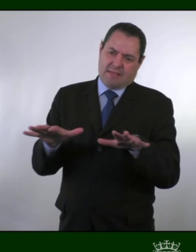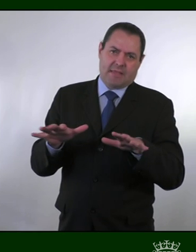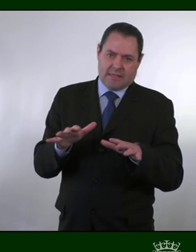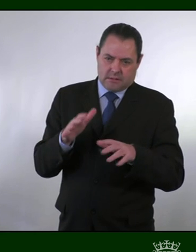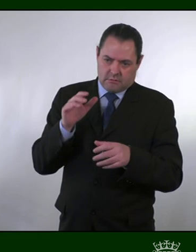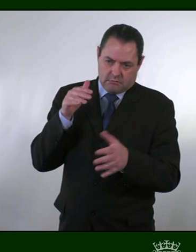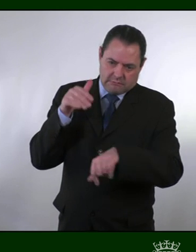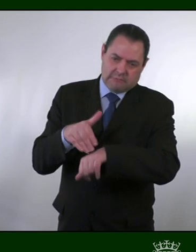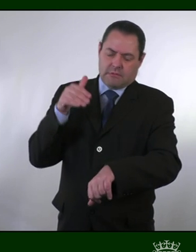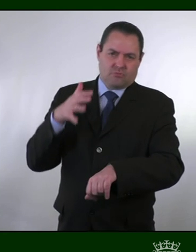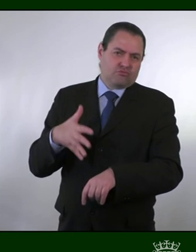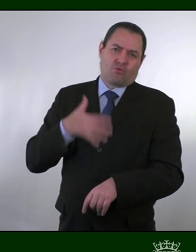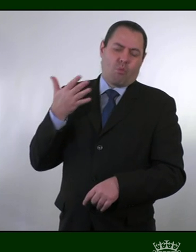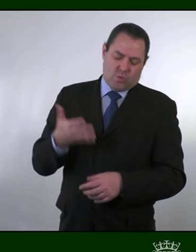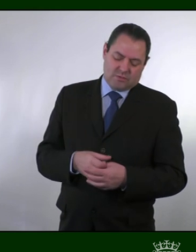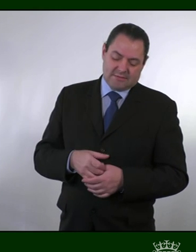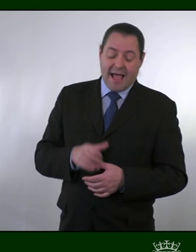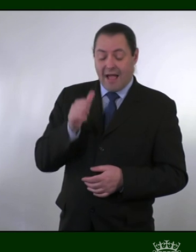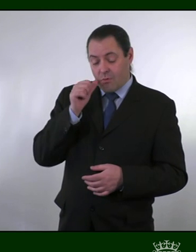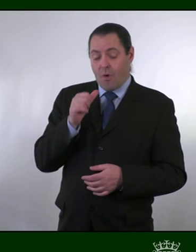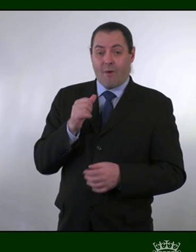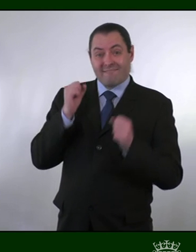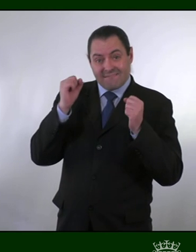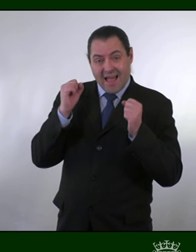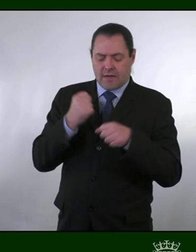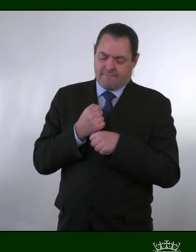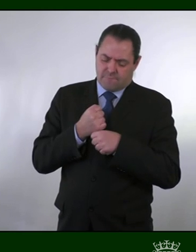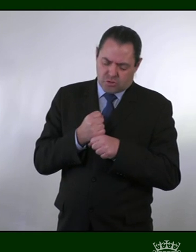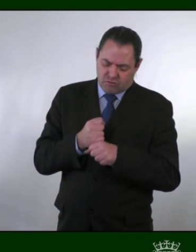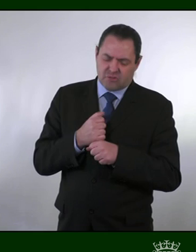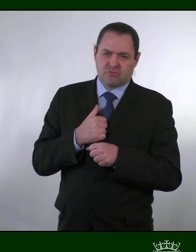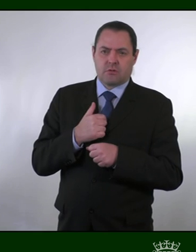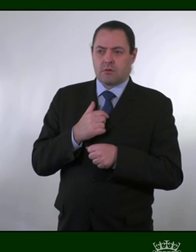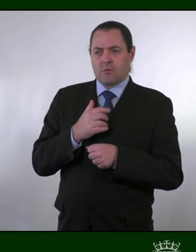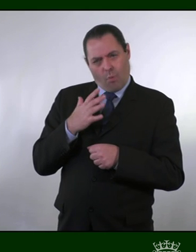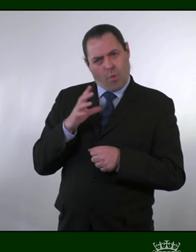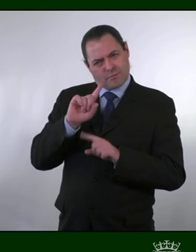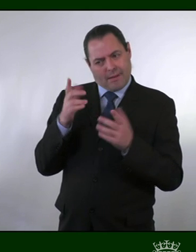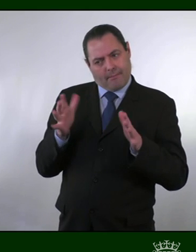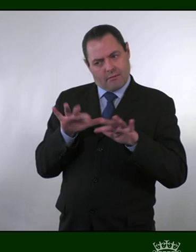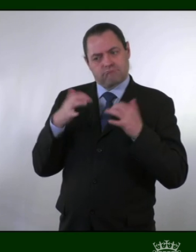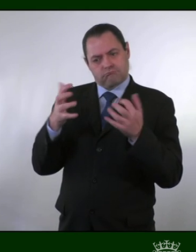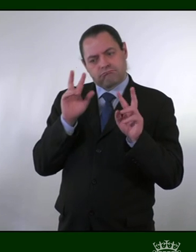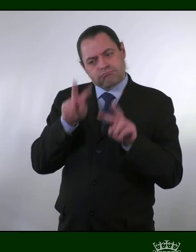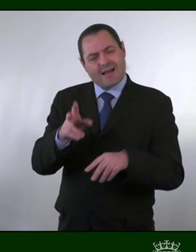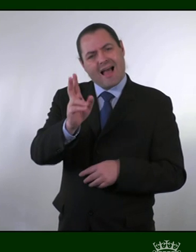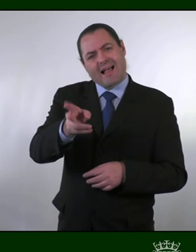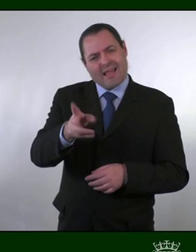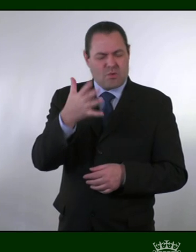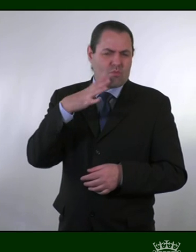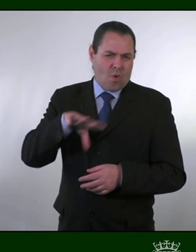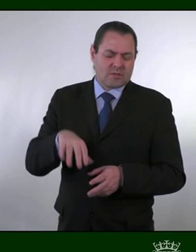I understand the frustration of fans, and we want to get crowds back into the ground as soon as possible.